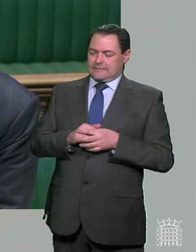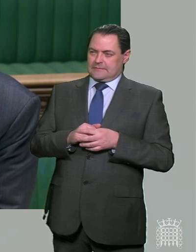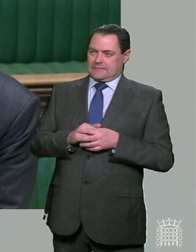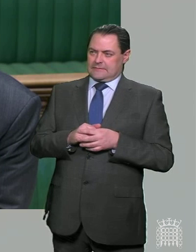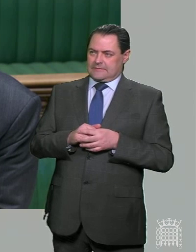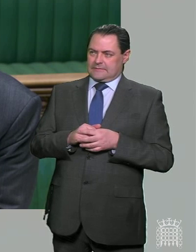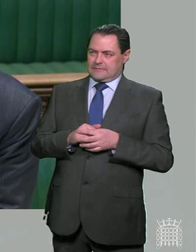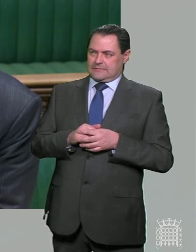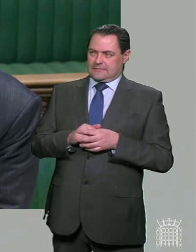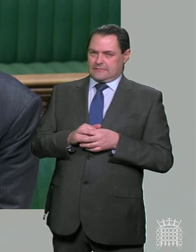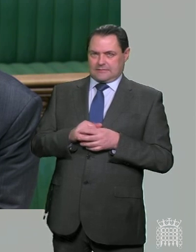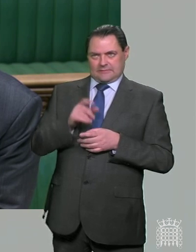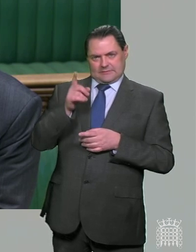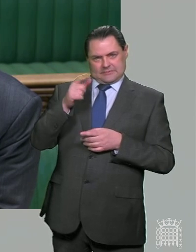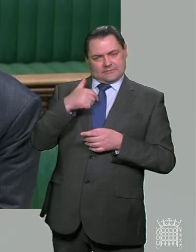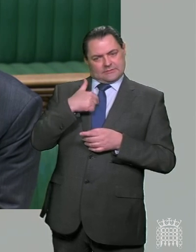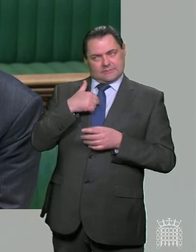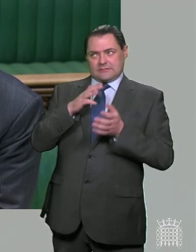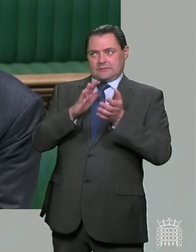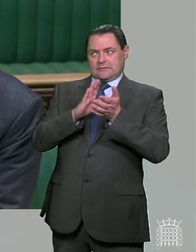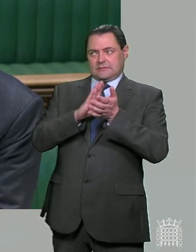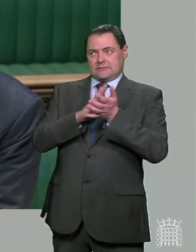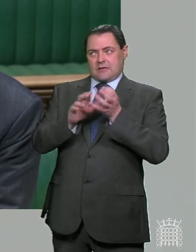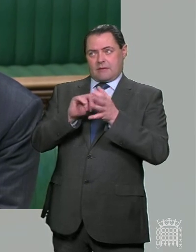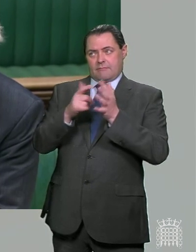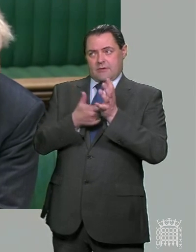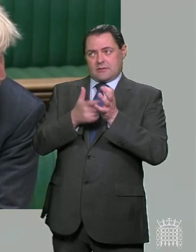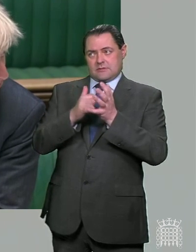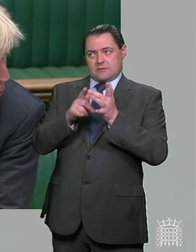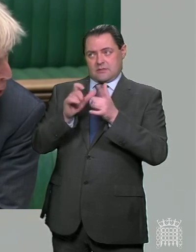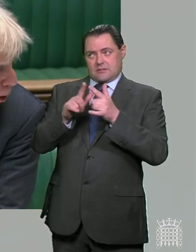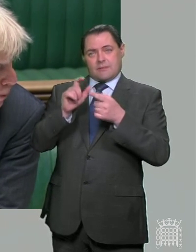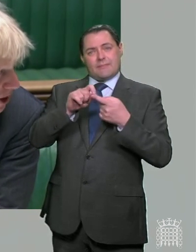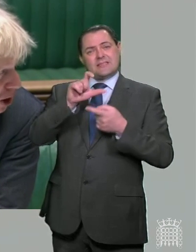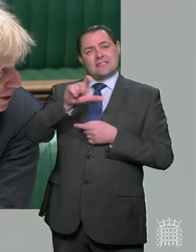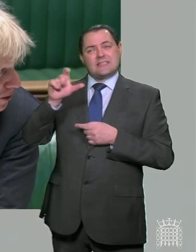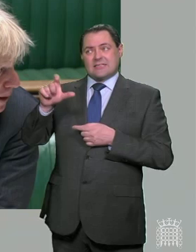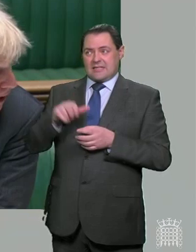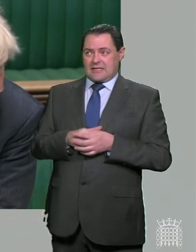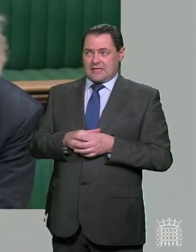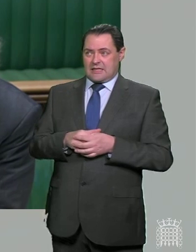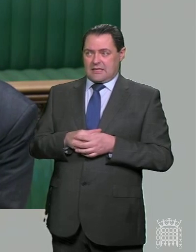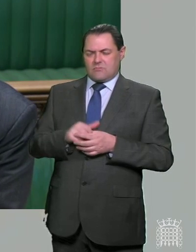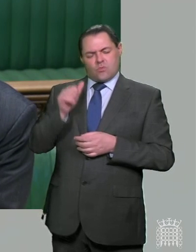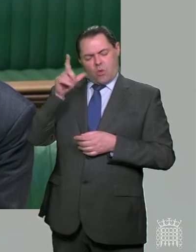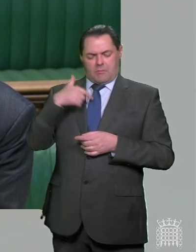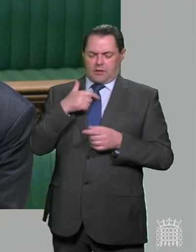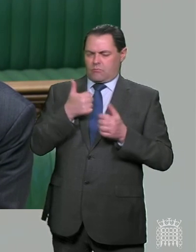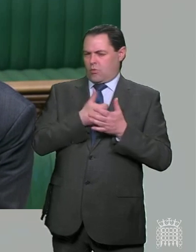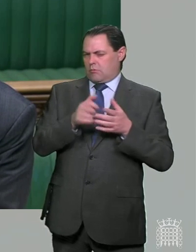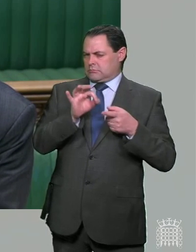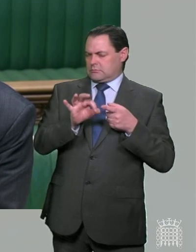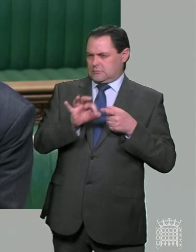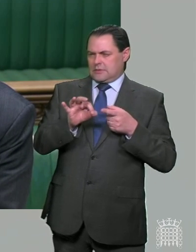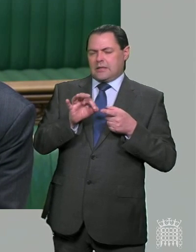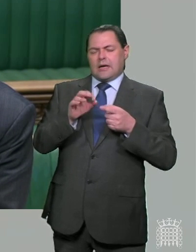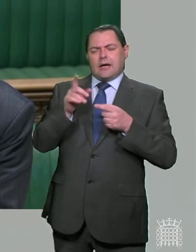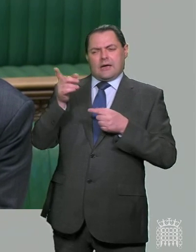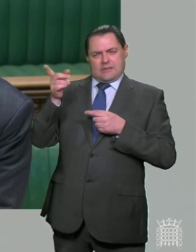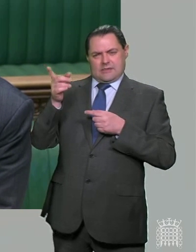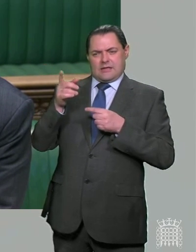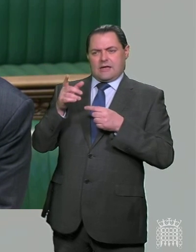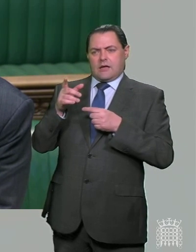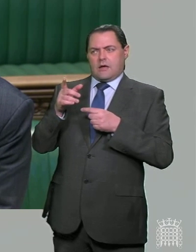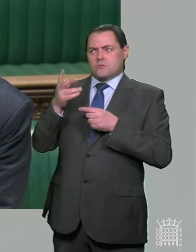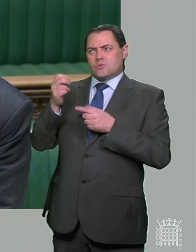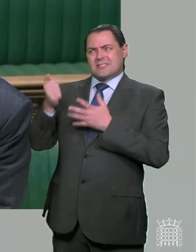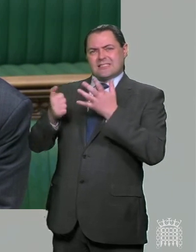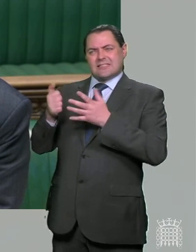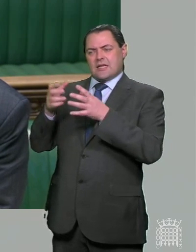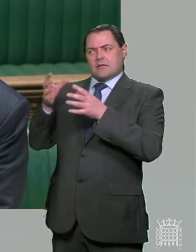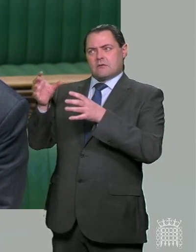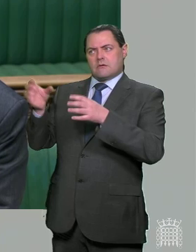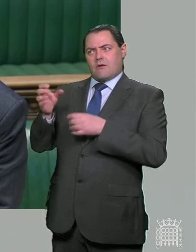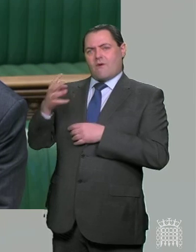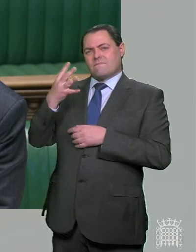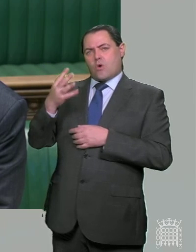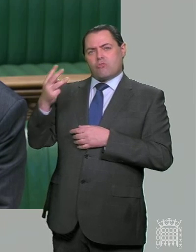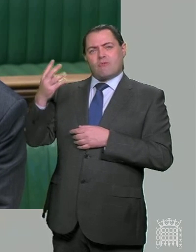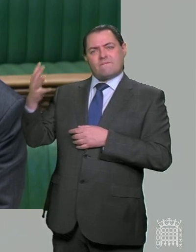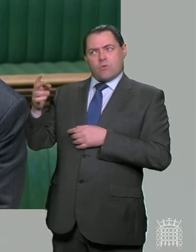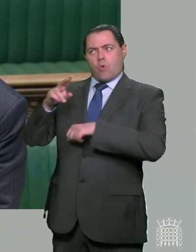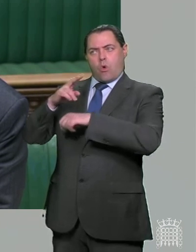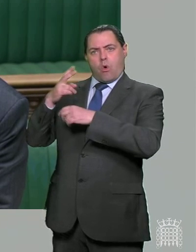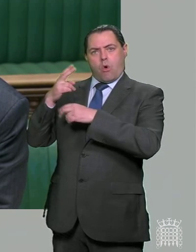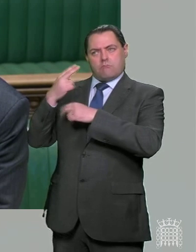like a stickler for accuracy——which is my normal position, Mr Speaker, as you know, but since becoming Humberside’s PCC in 2016, the force has recruited 434 officers.